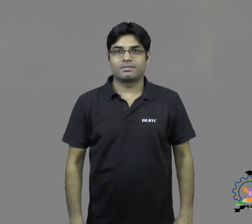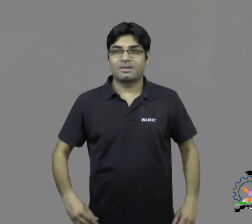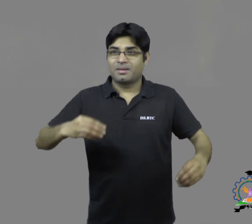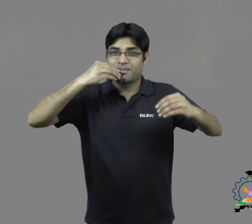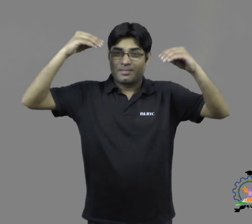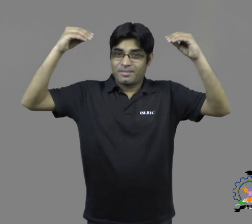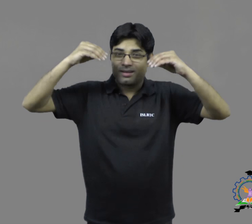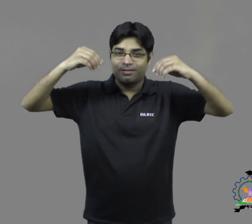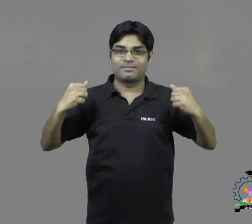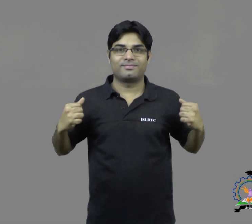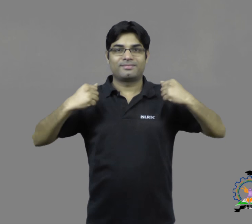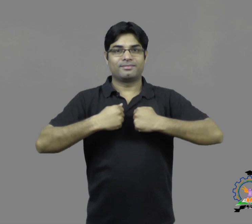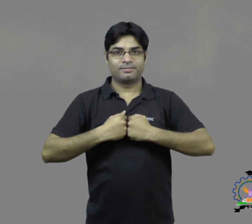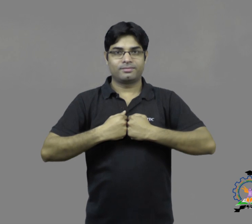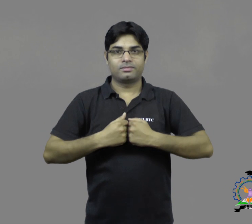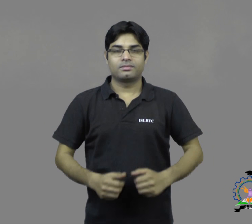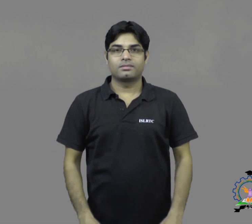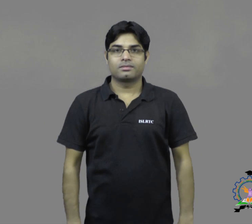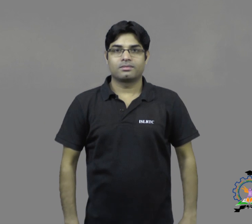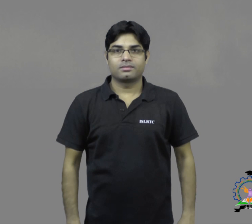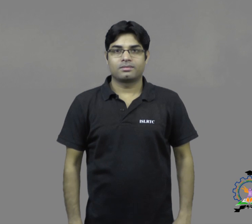Rain Coat